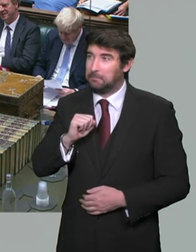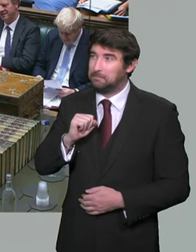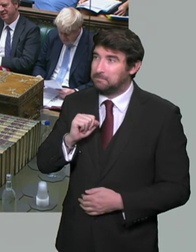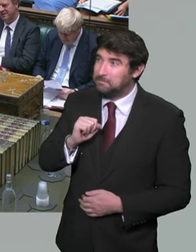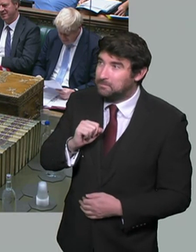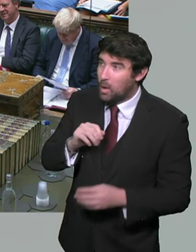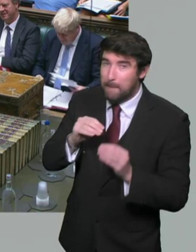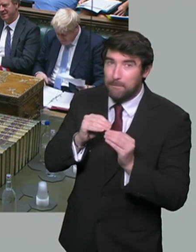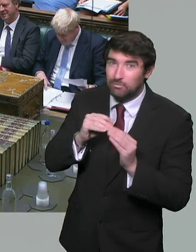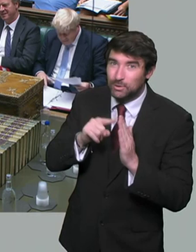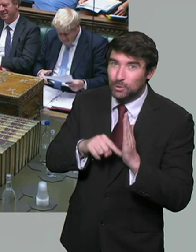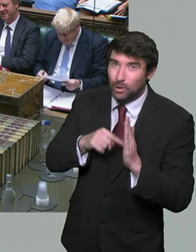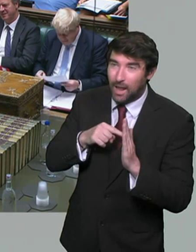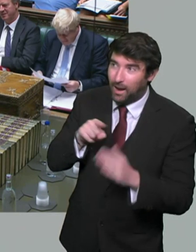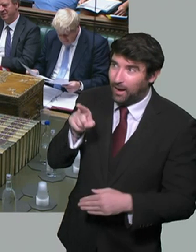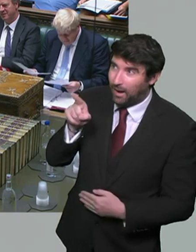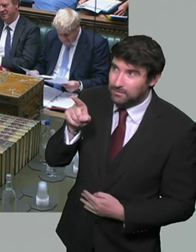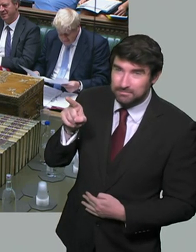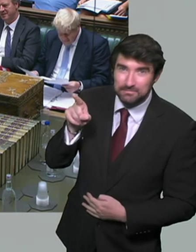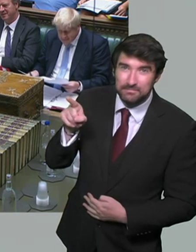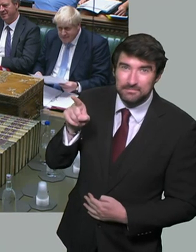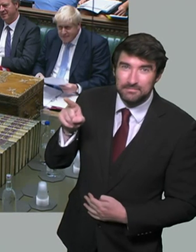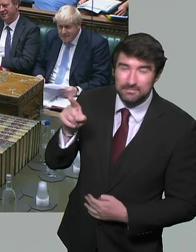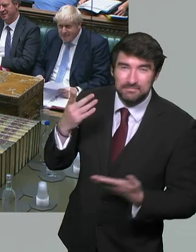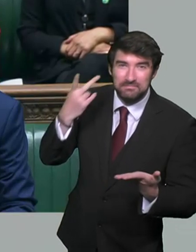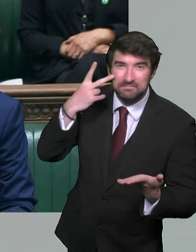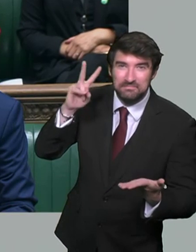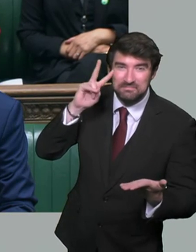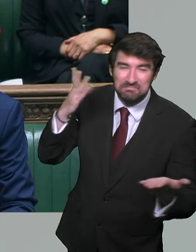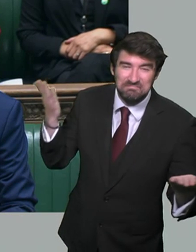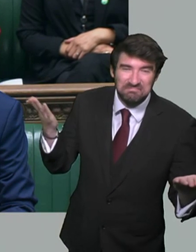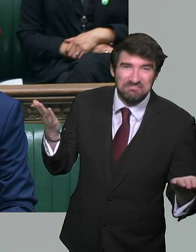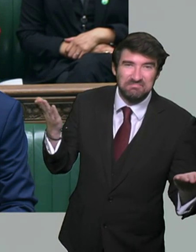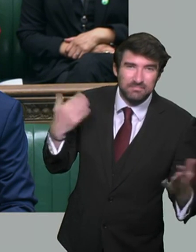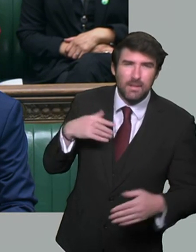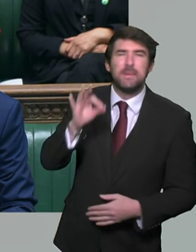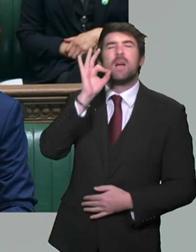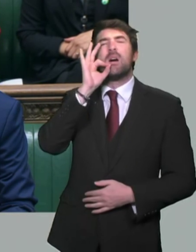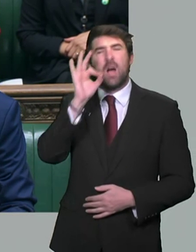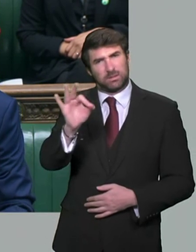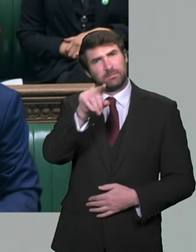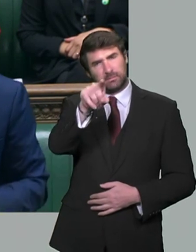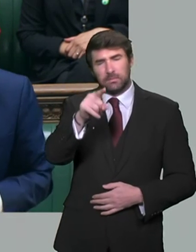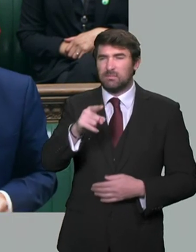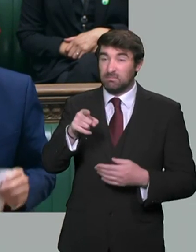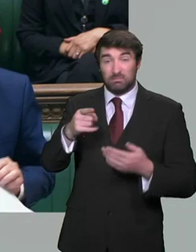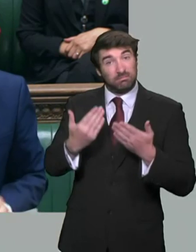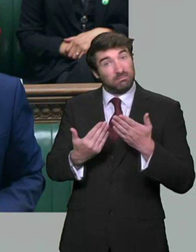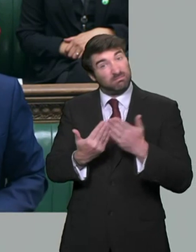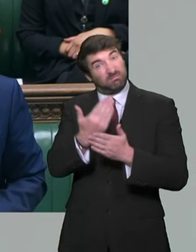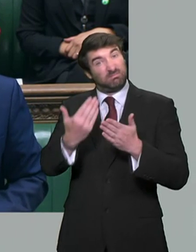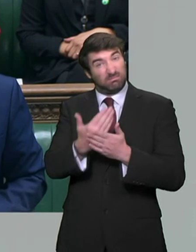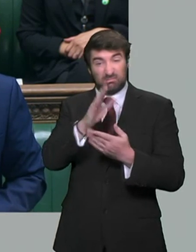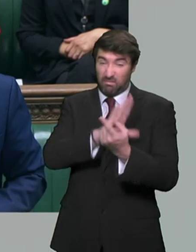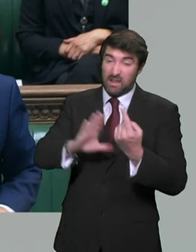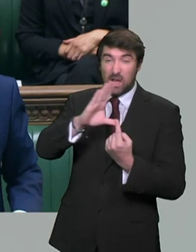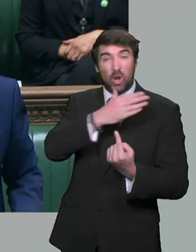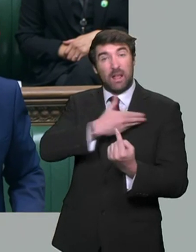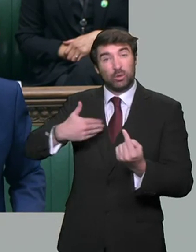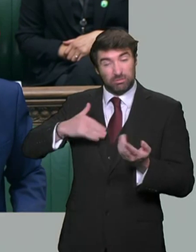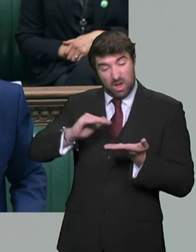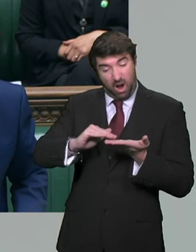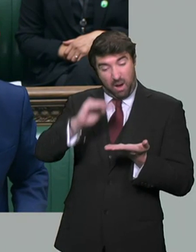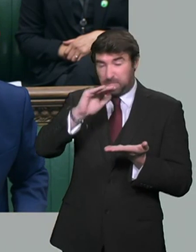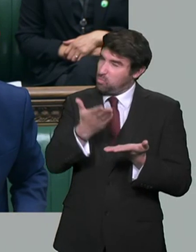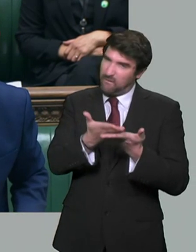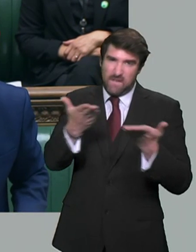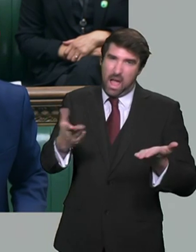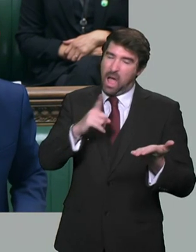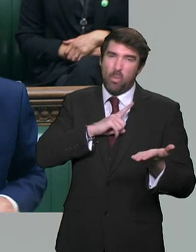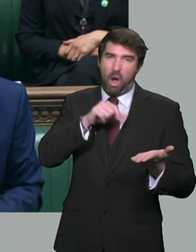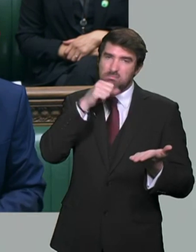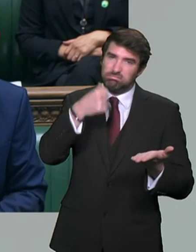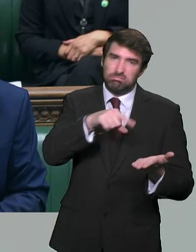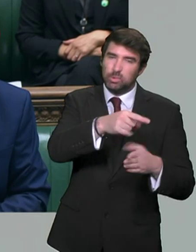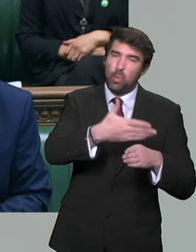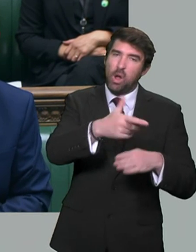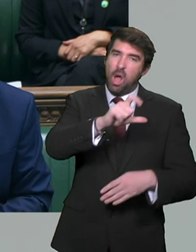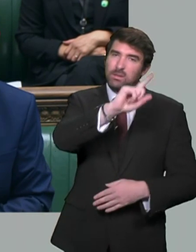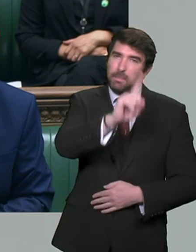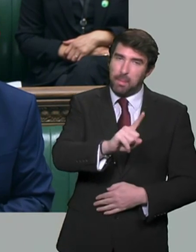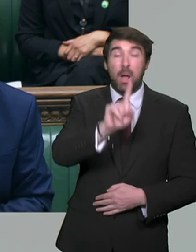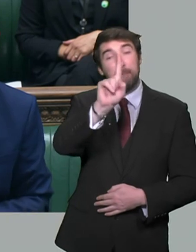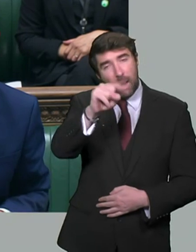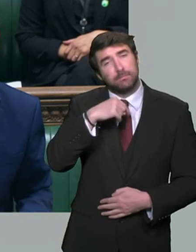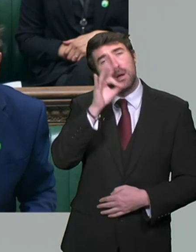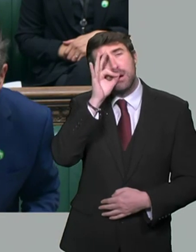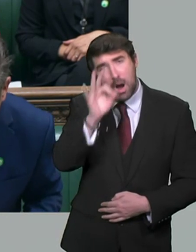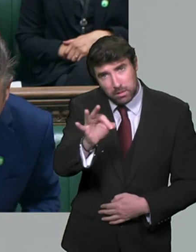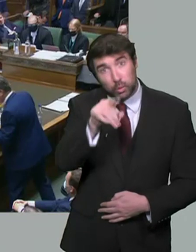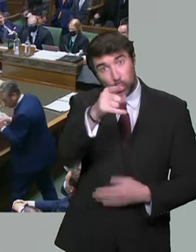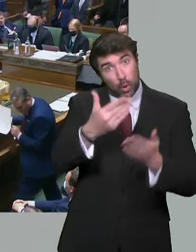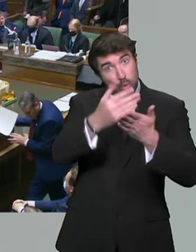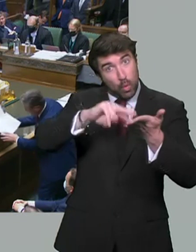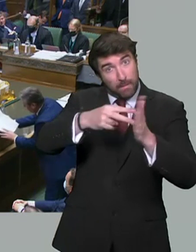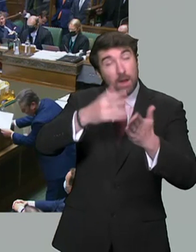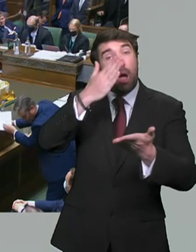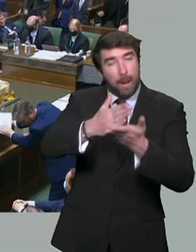If the Prime Minister is going ahead with this unfair tax, can he at least tell us this: will his plan clear the NHS waiting list backlog by the end of this Parliament—yes or no?